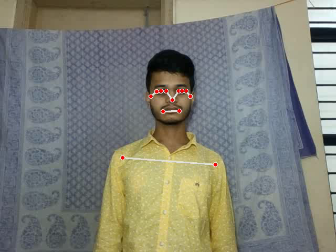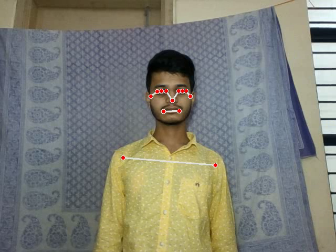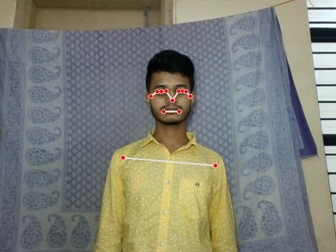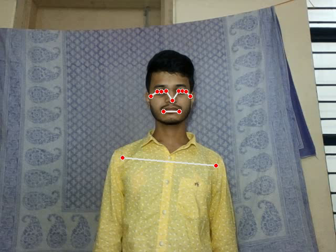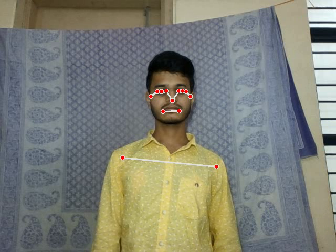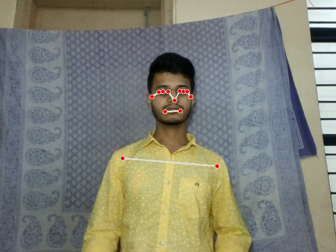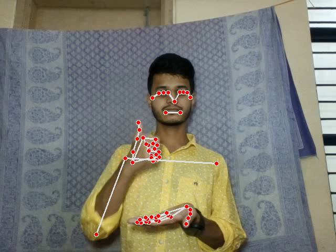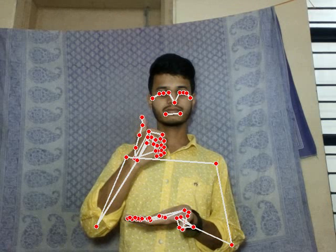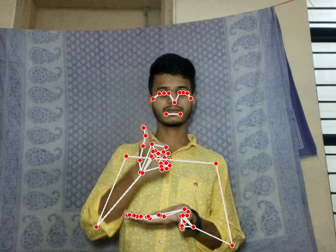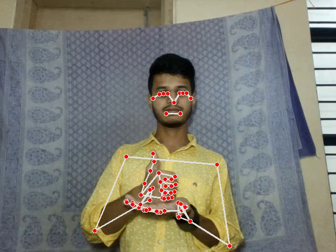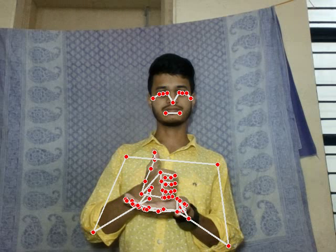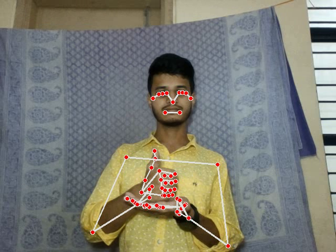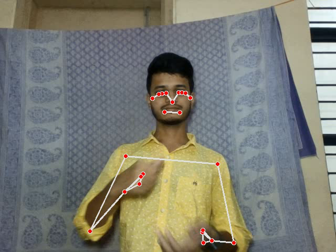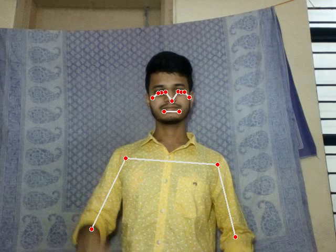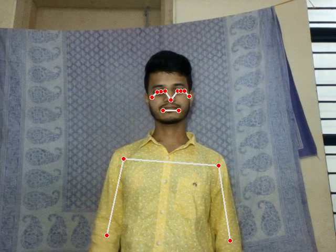help